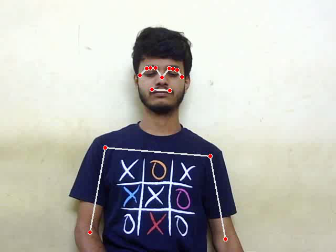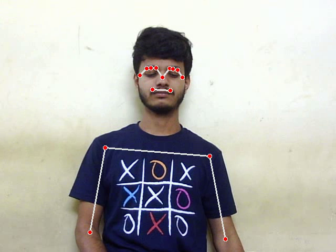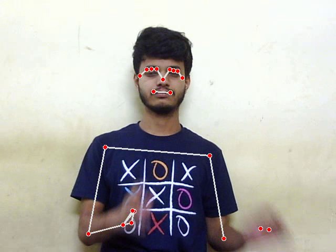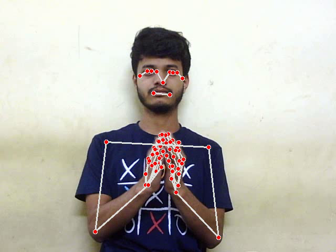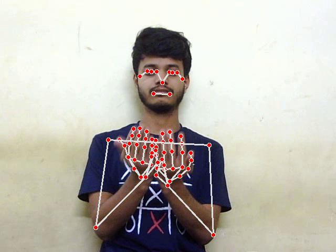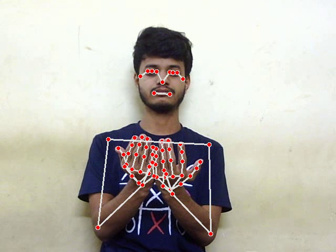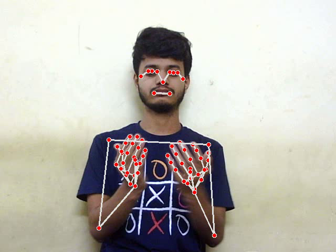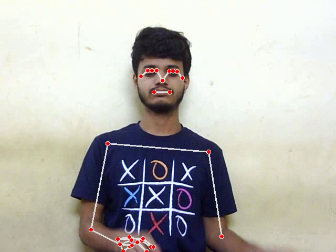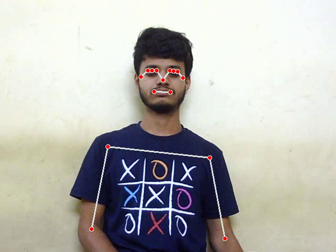book